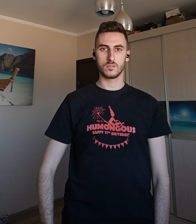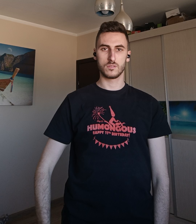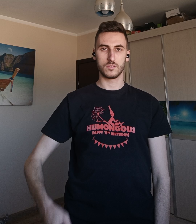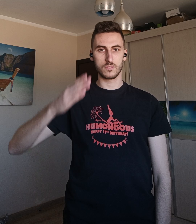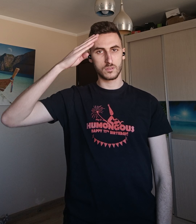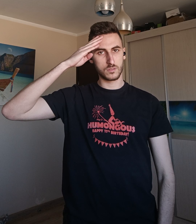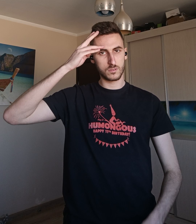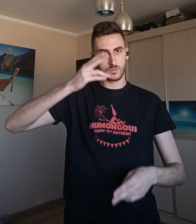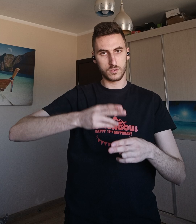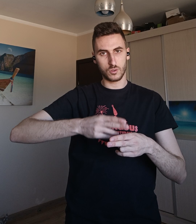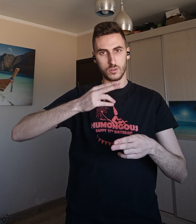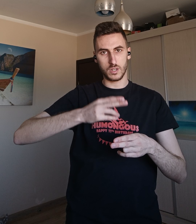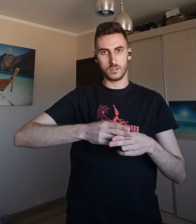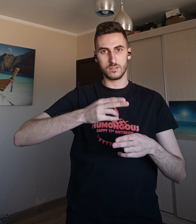חולה